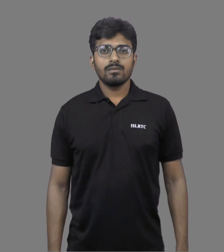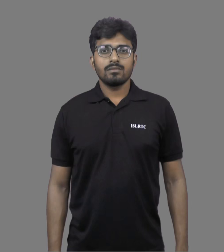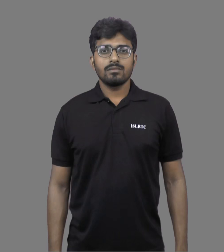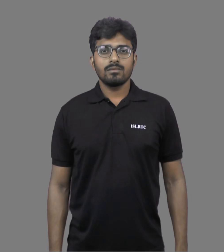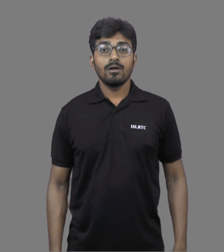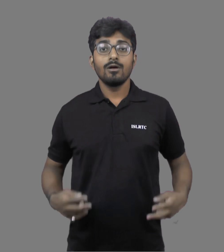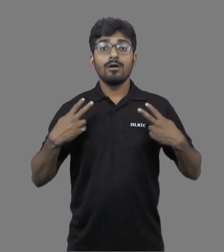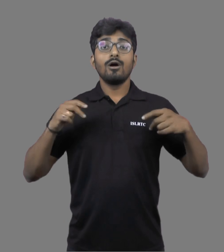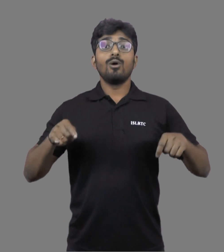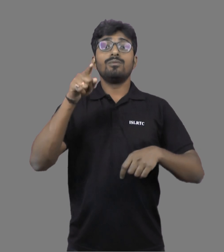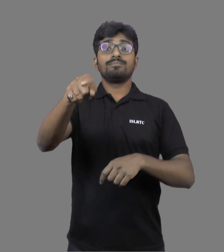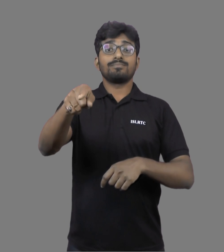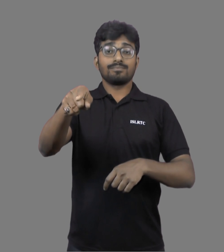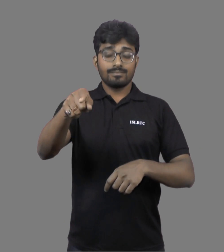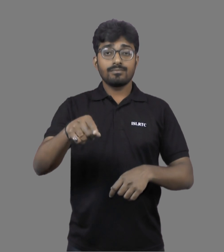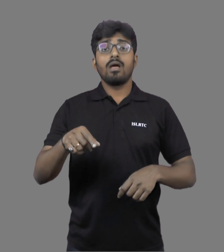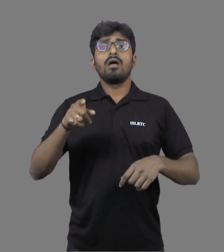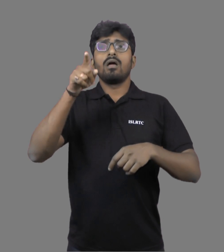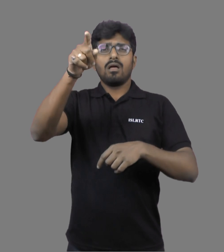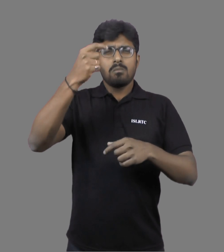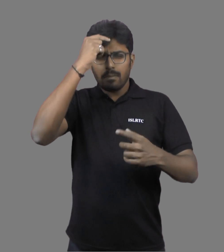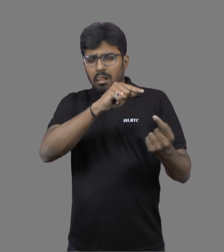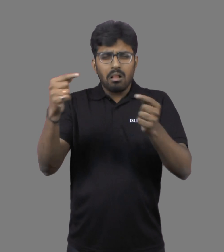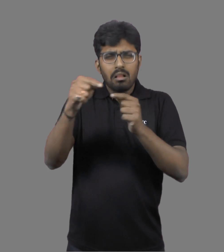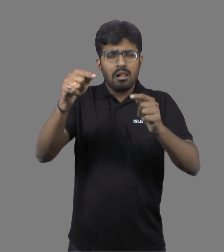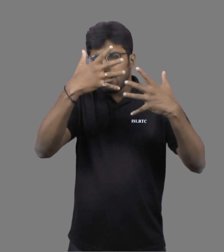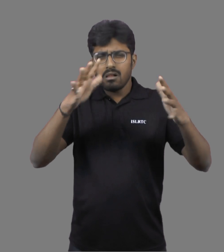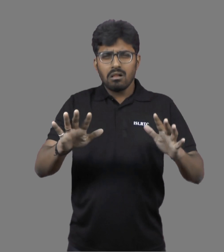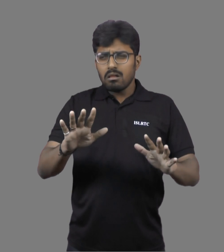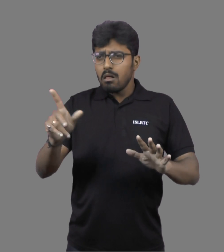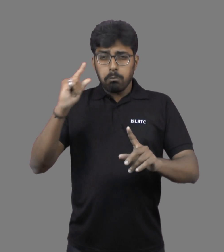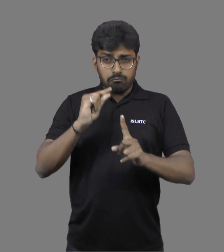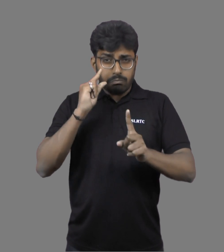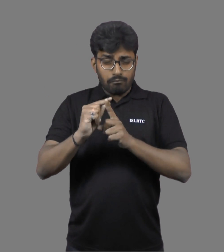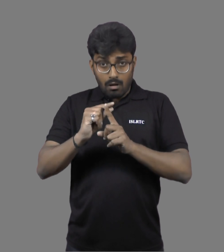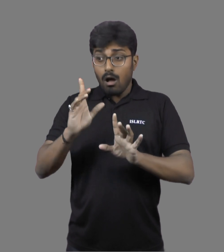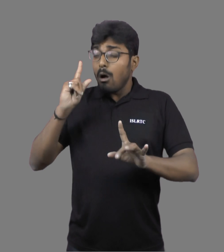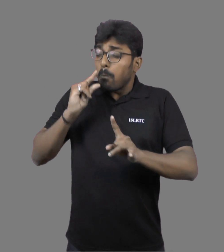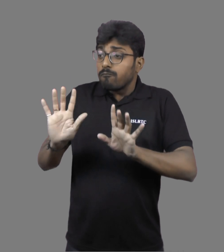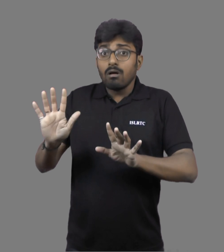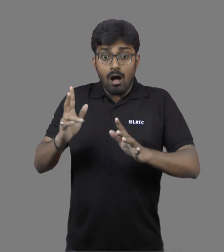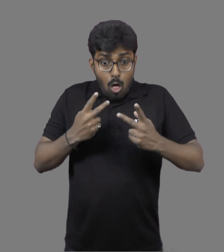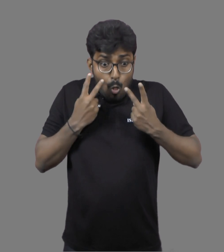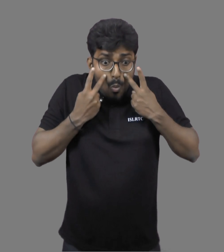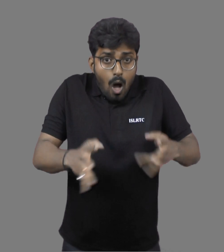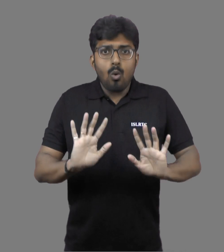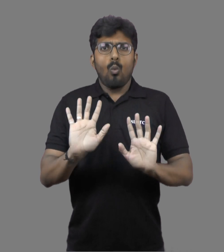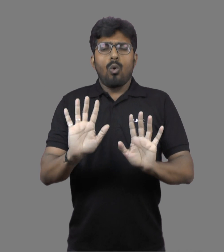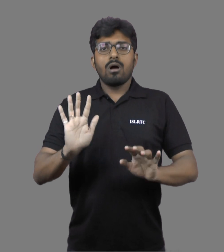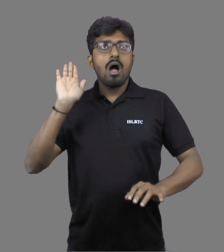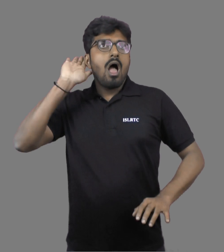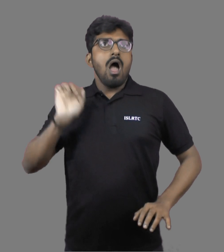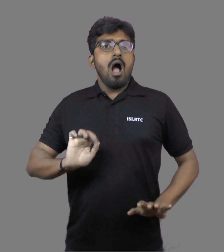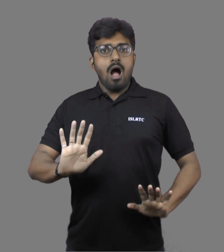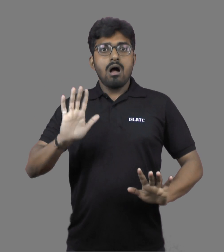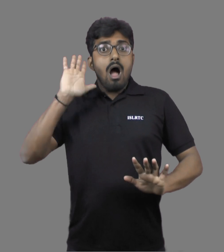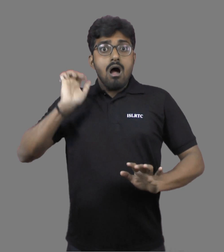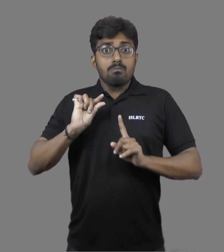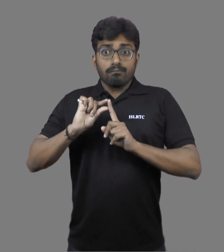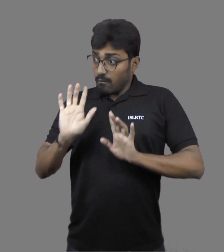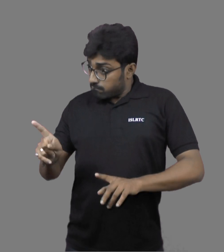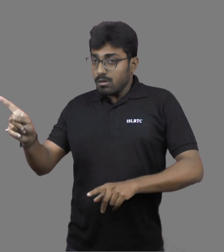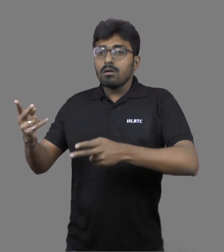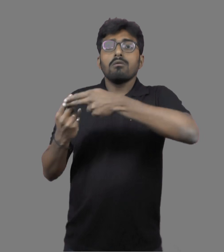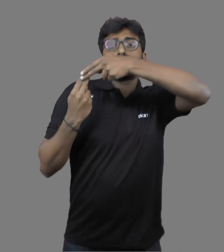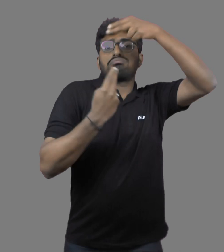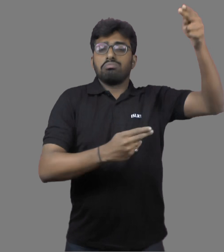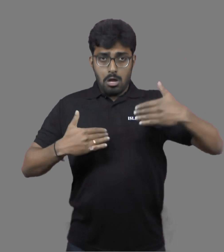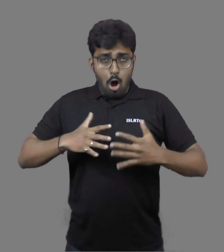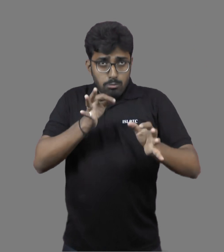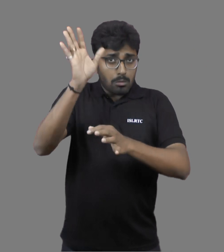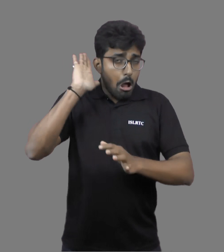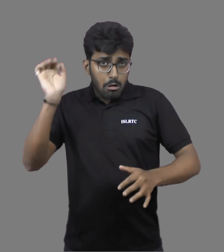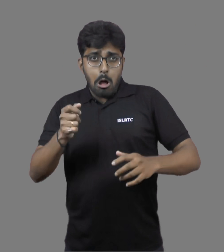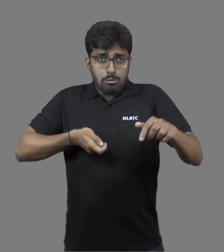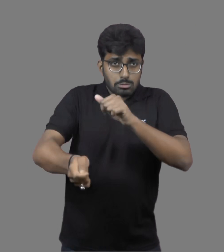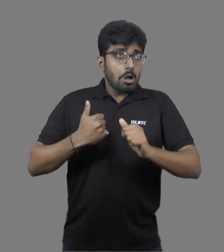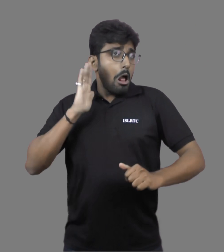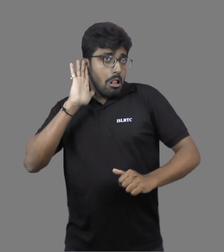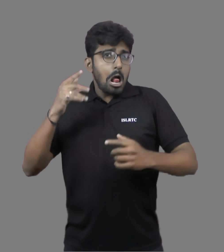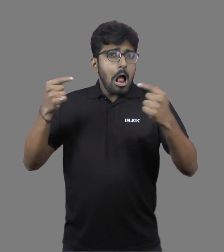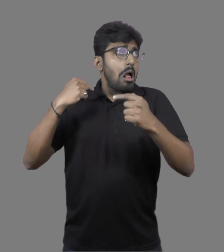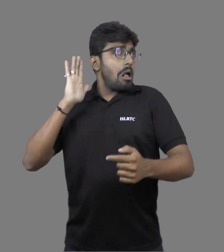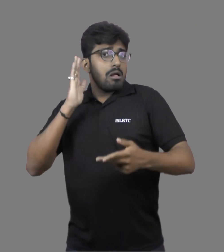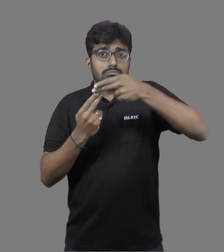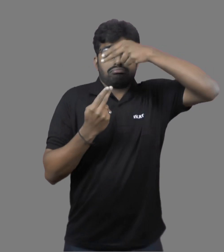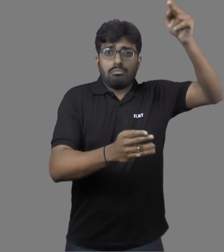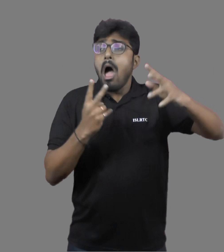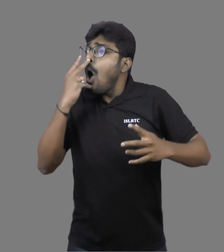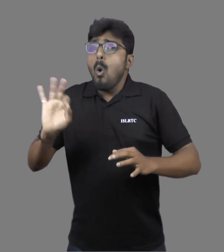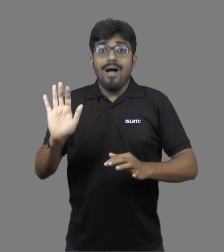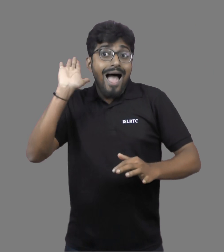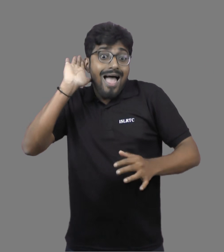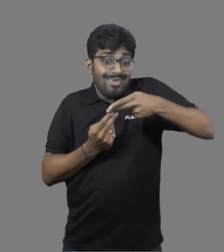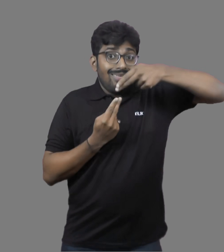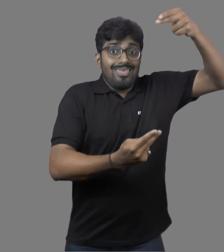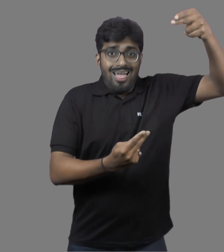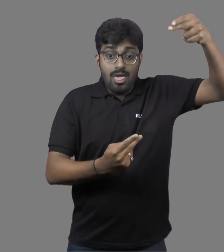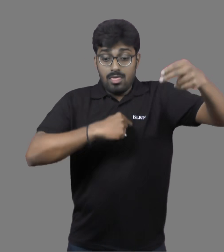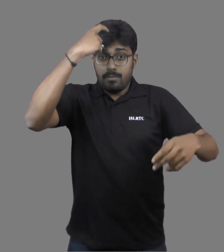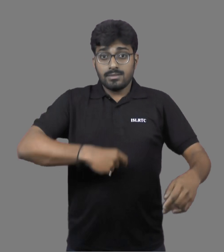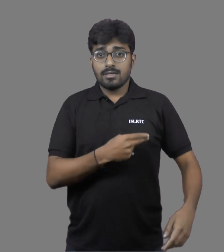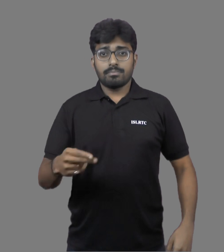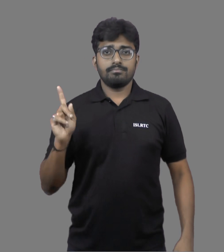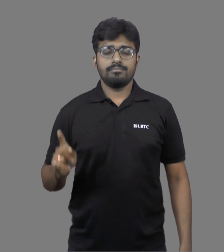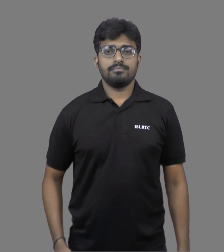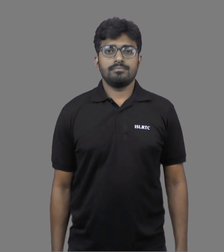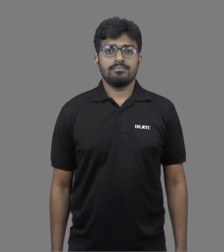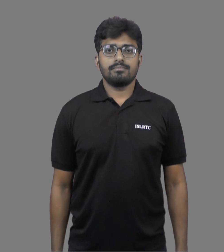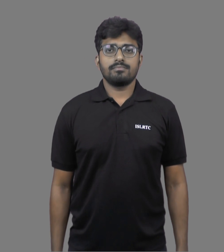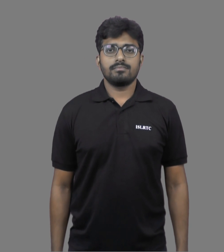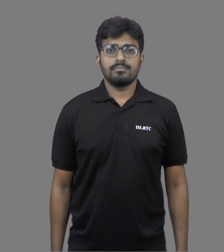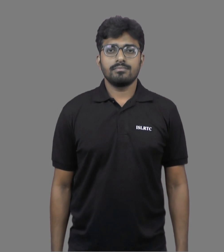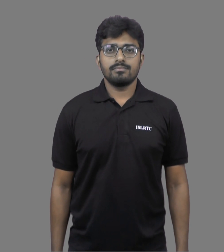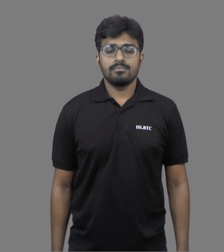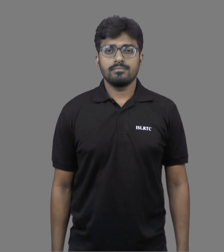Ear Witness